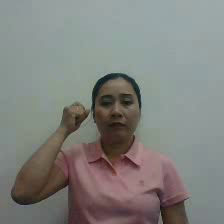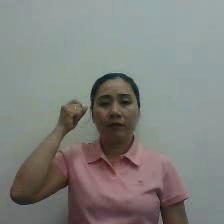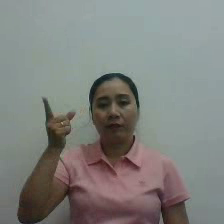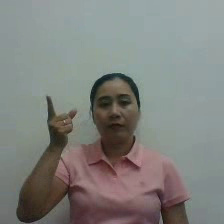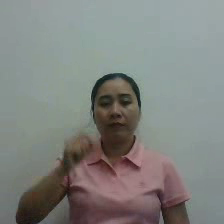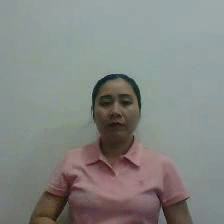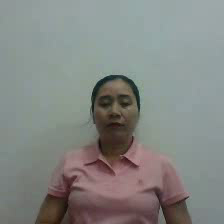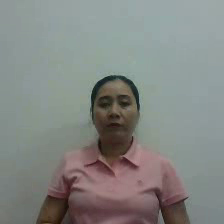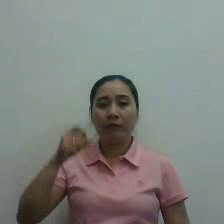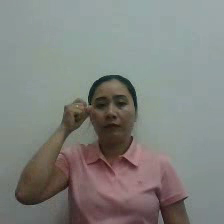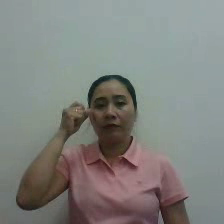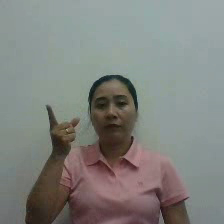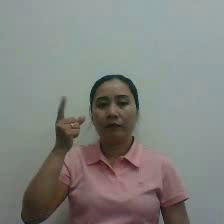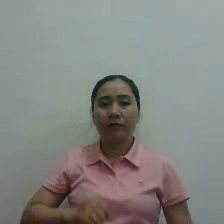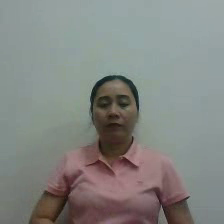Thức dậy